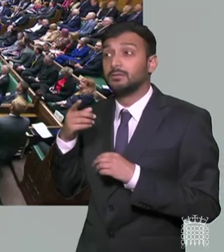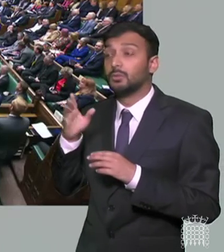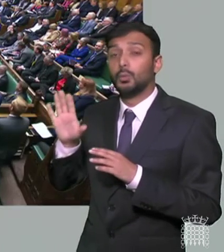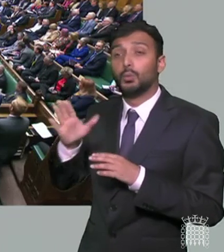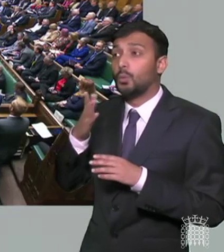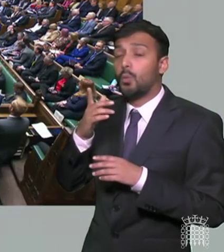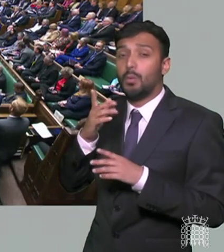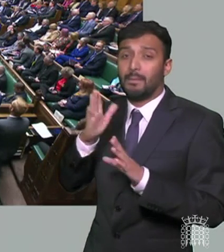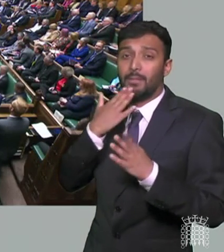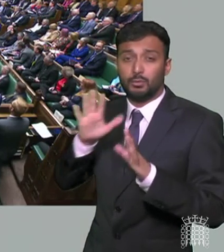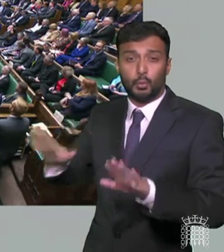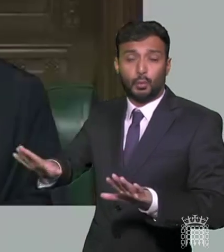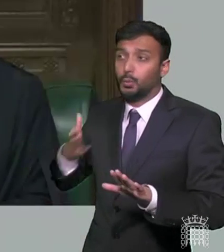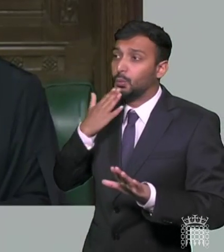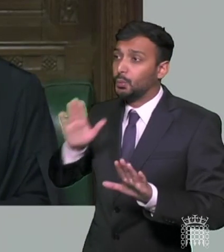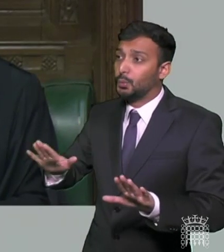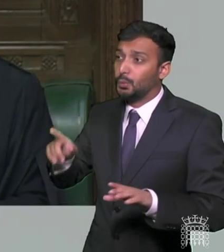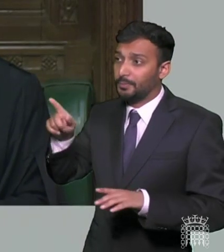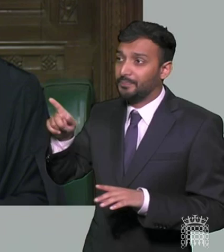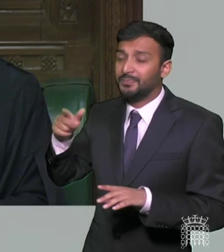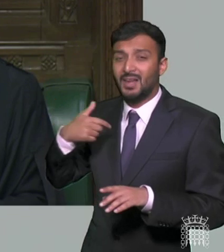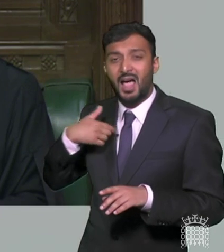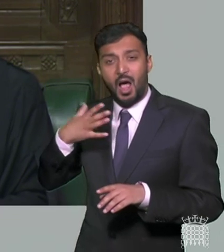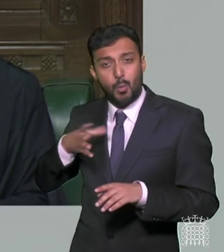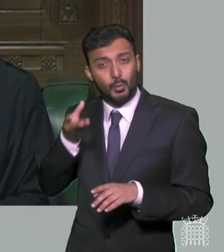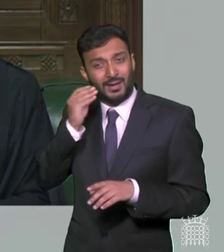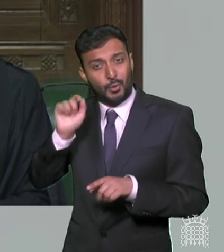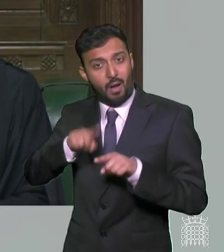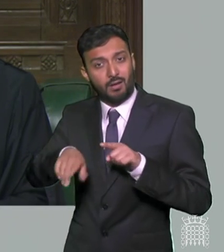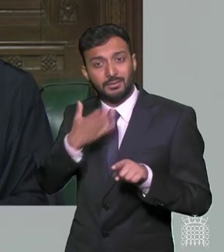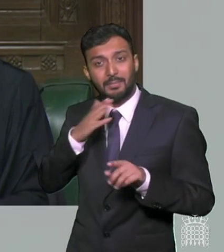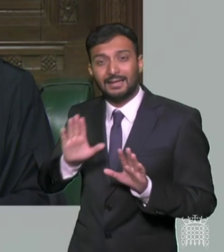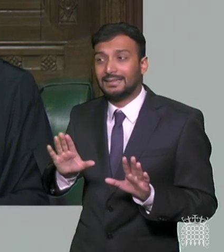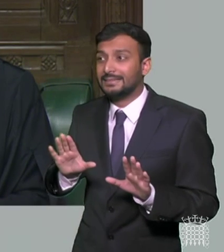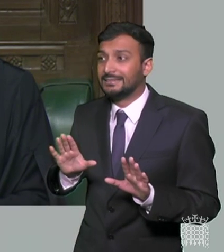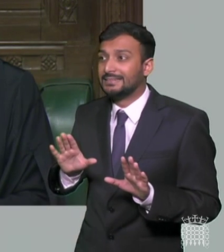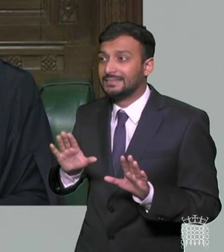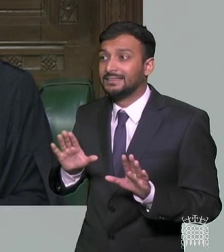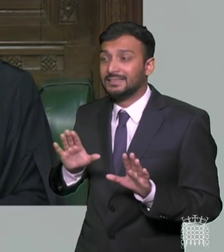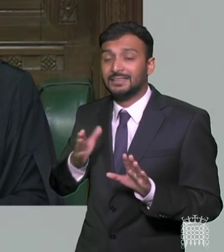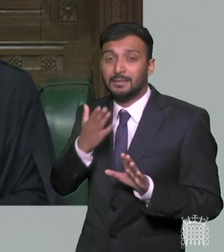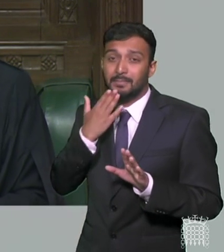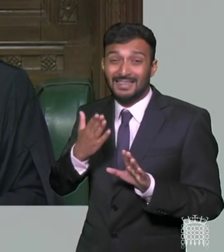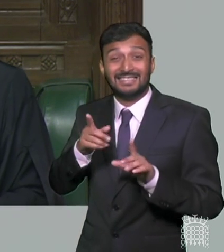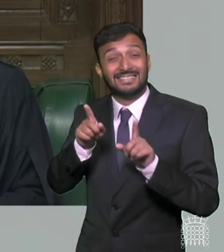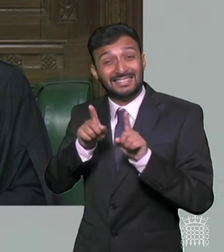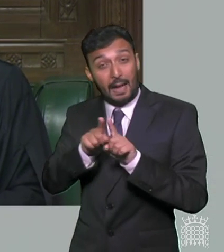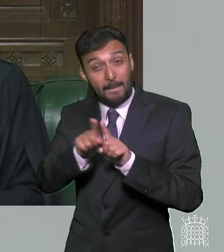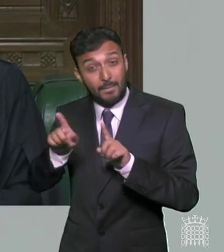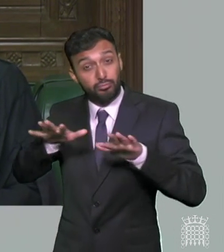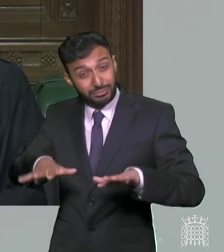Order. Honestly, I want to hear the question and I want to hear the answer—and, I hate to say it to honourable Members, but so do their constituents.